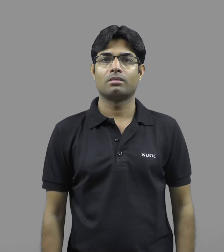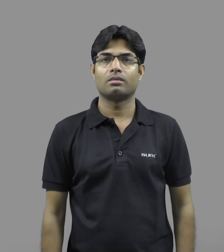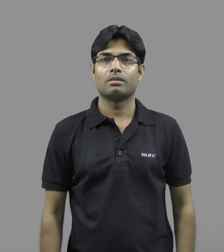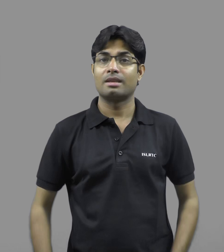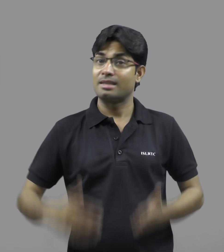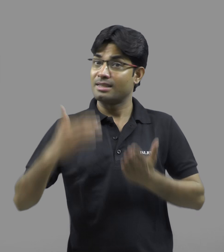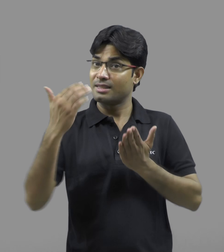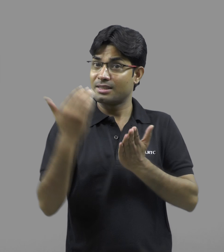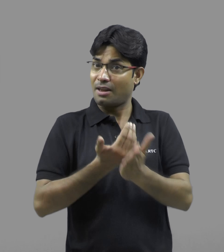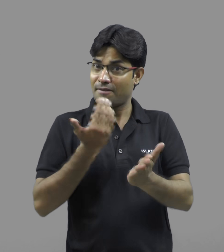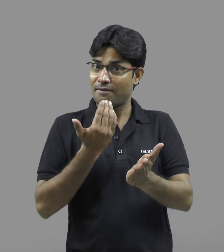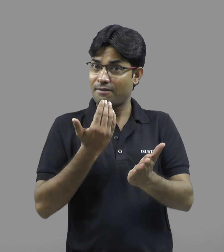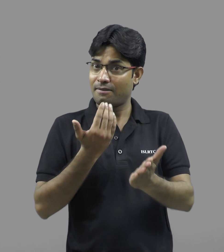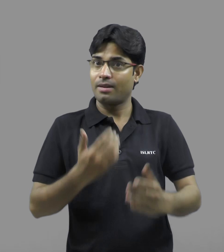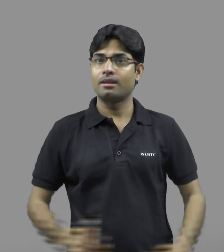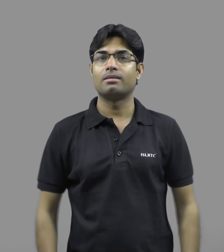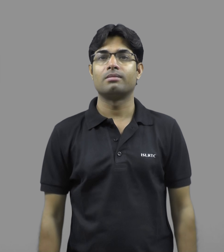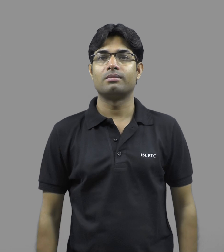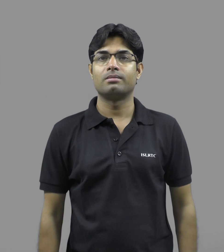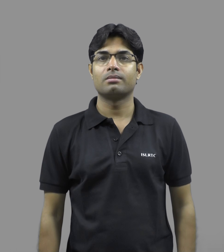Safe